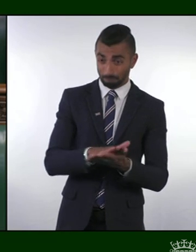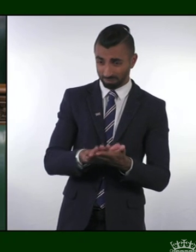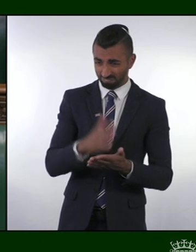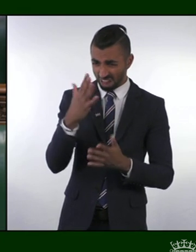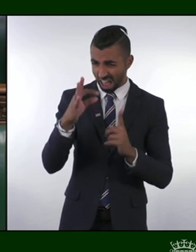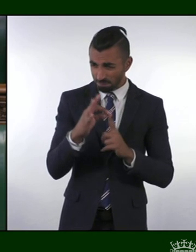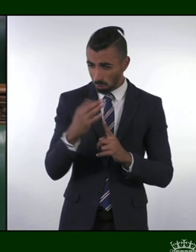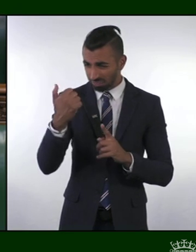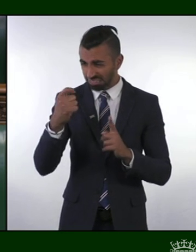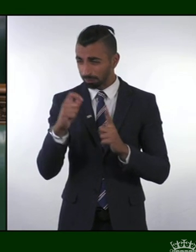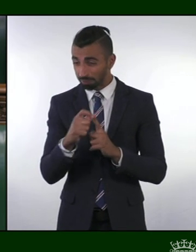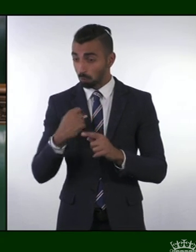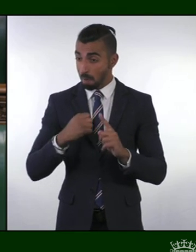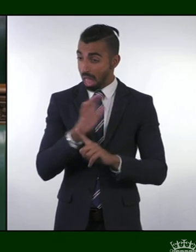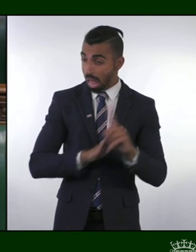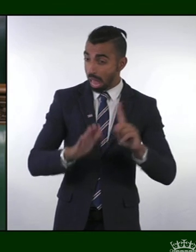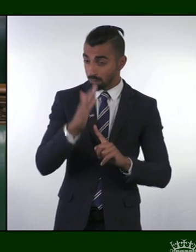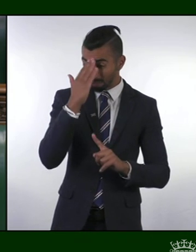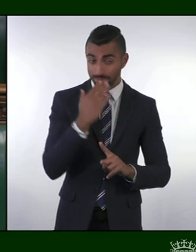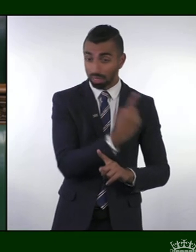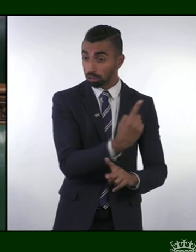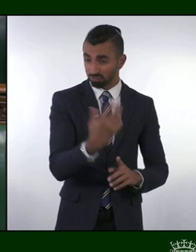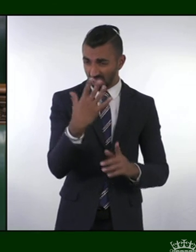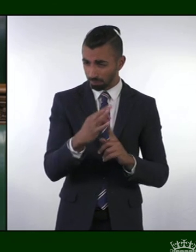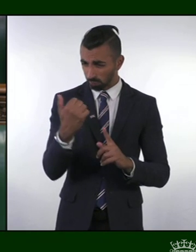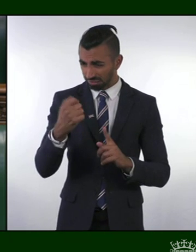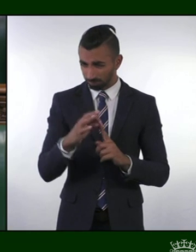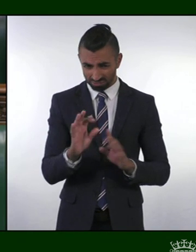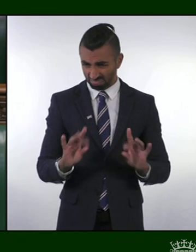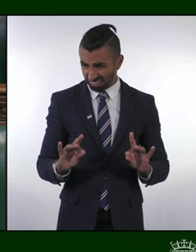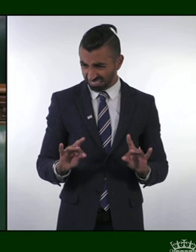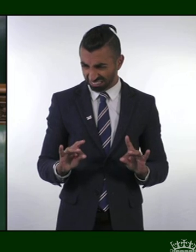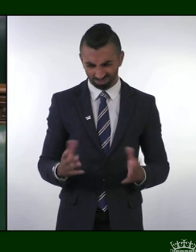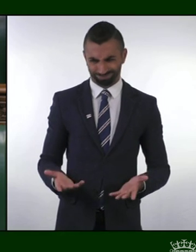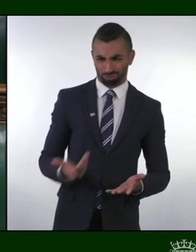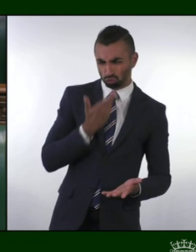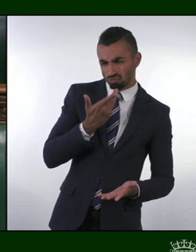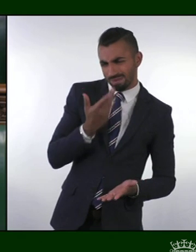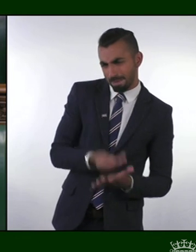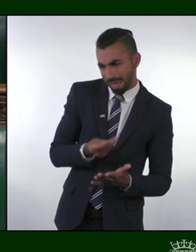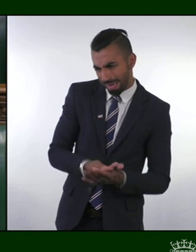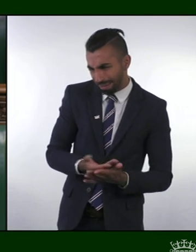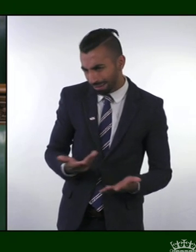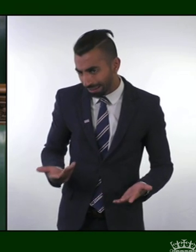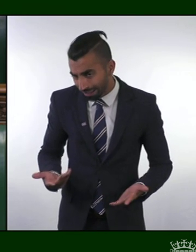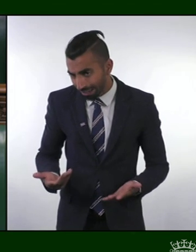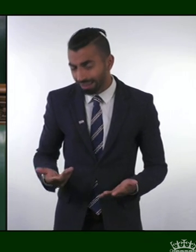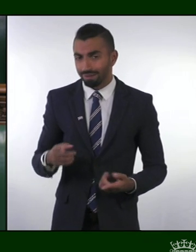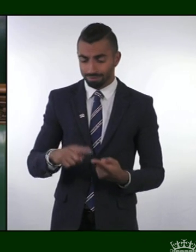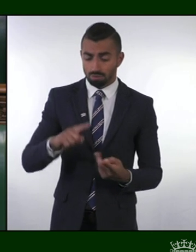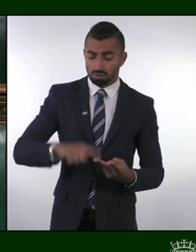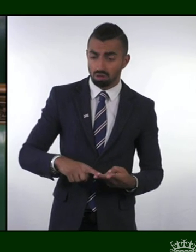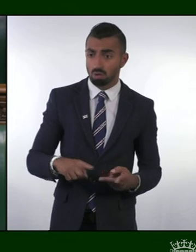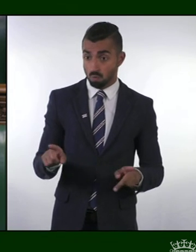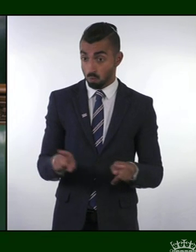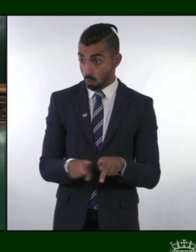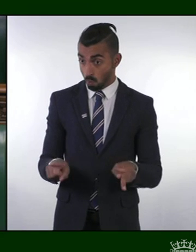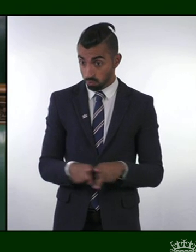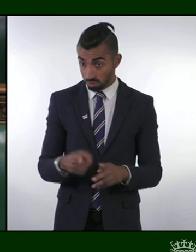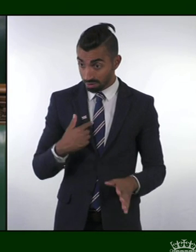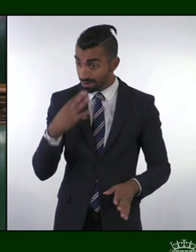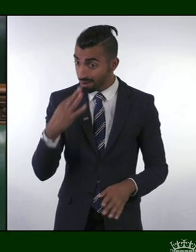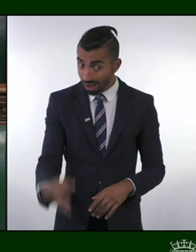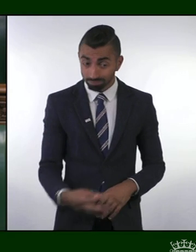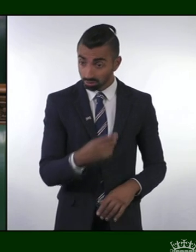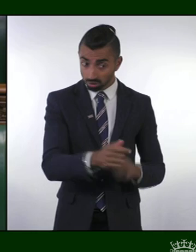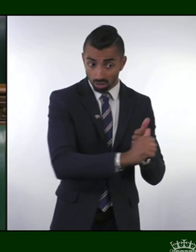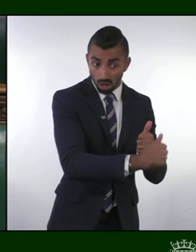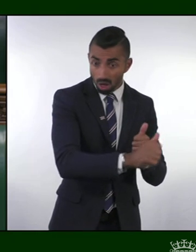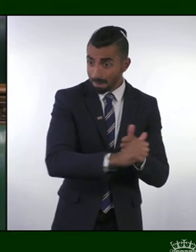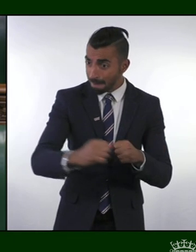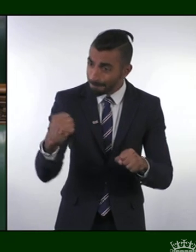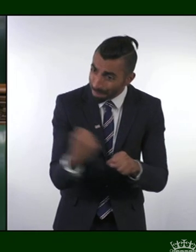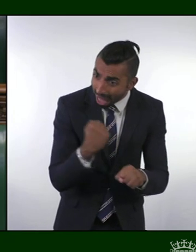That is not enough. But crucially, there is a gaping hole in today’s announcement where support for manufacturing should be.